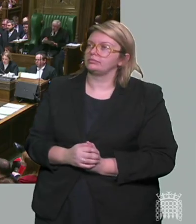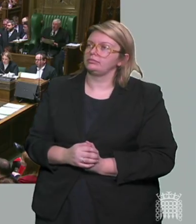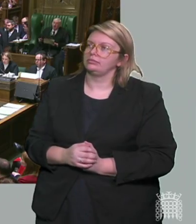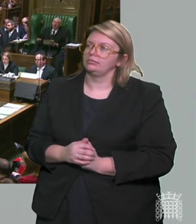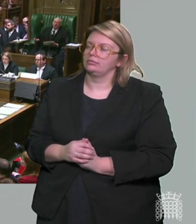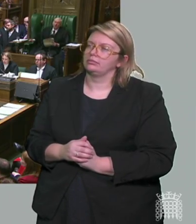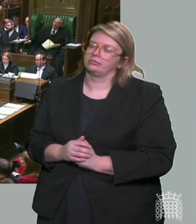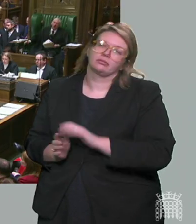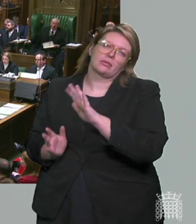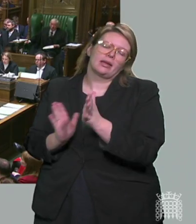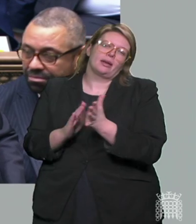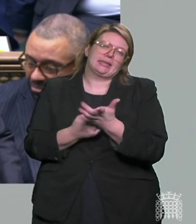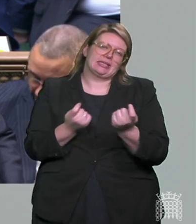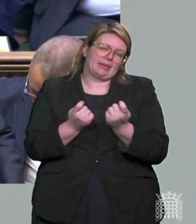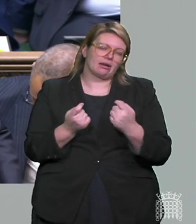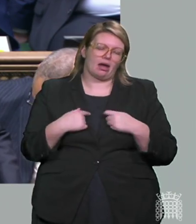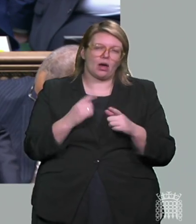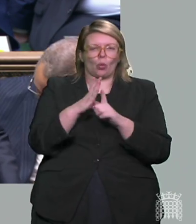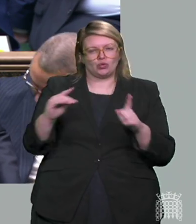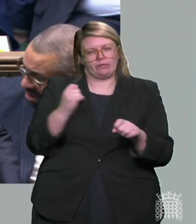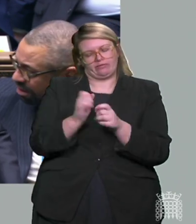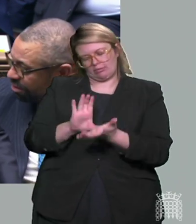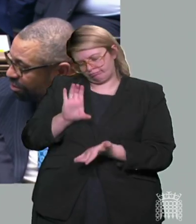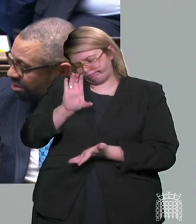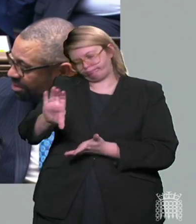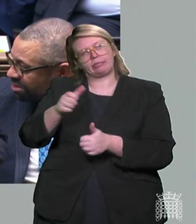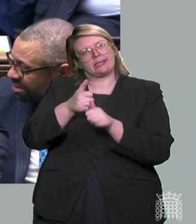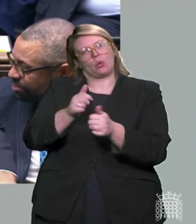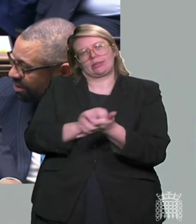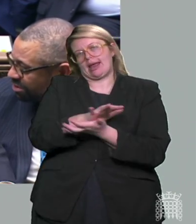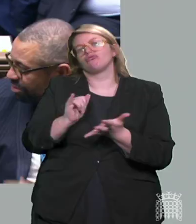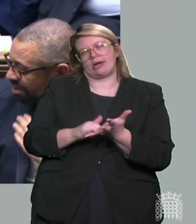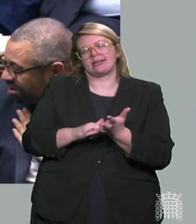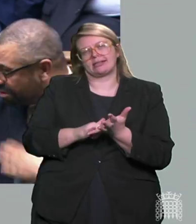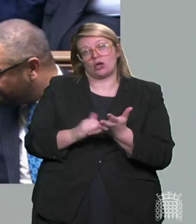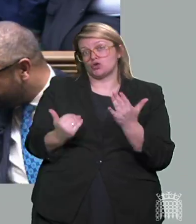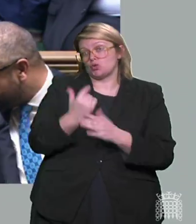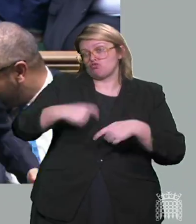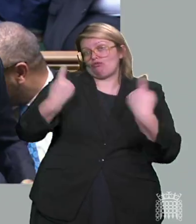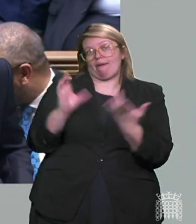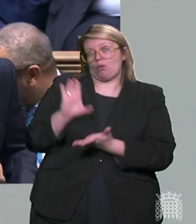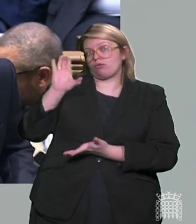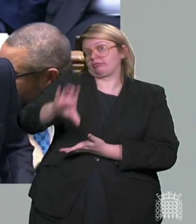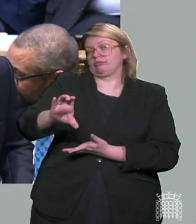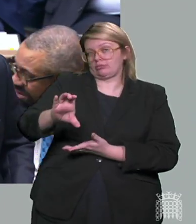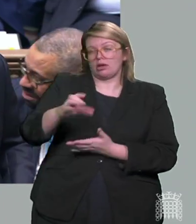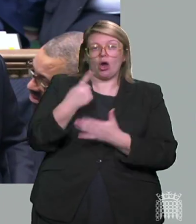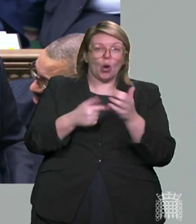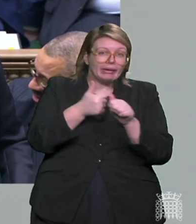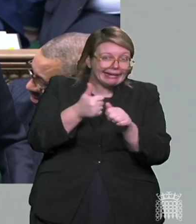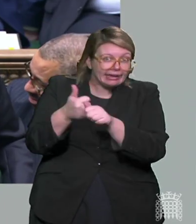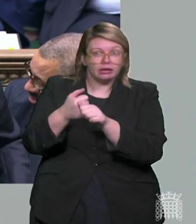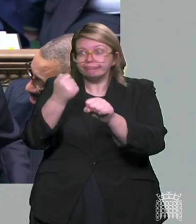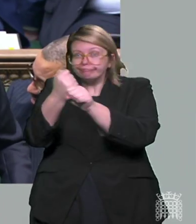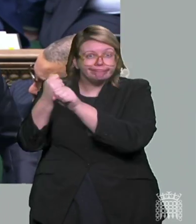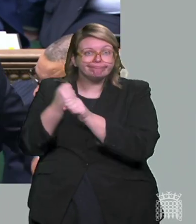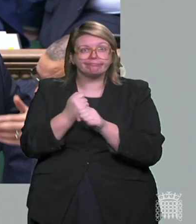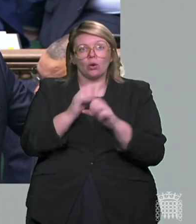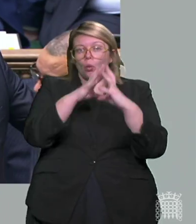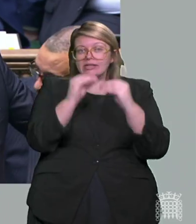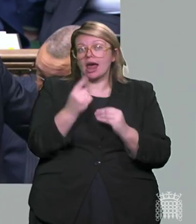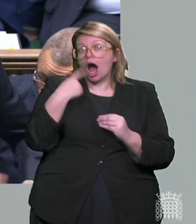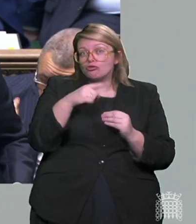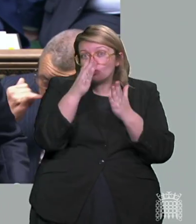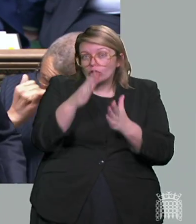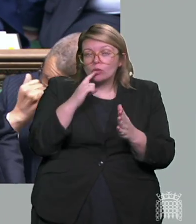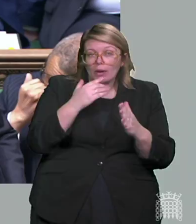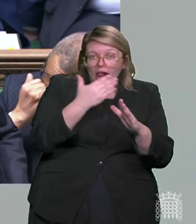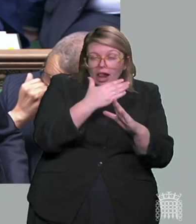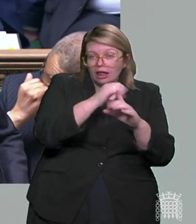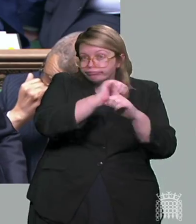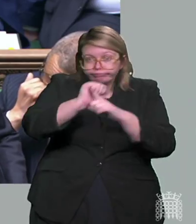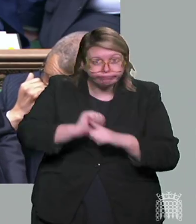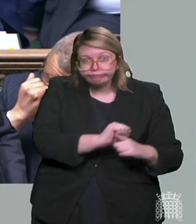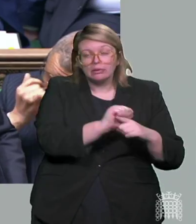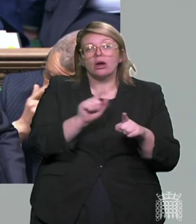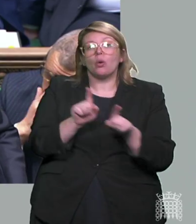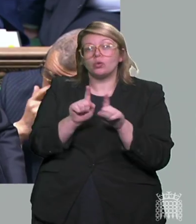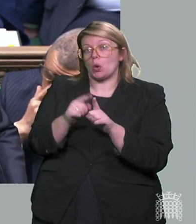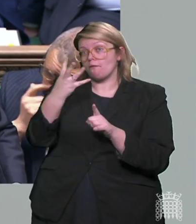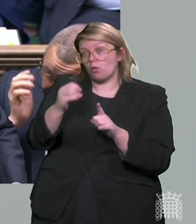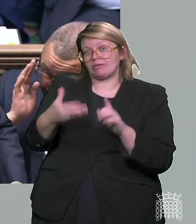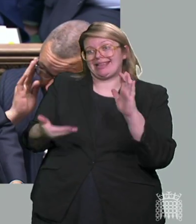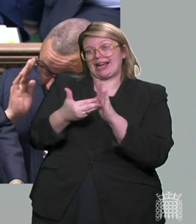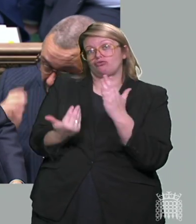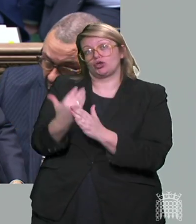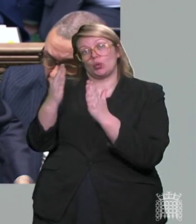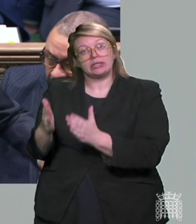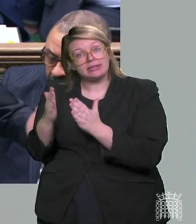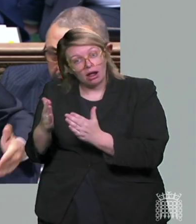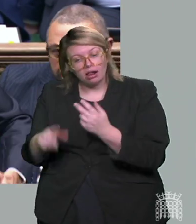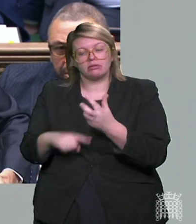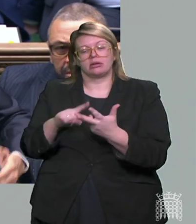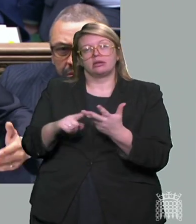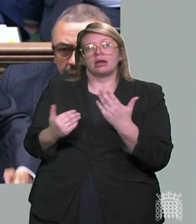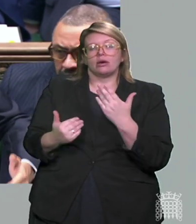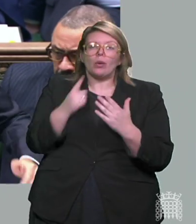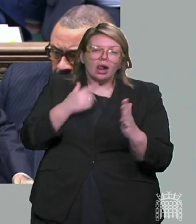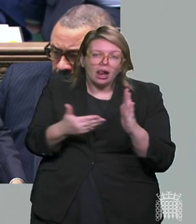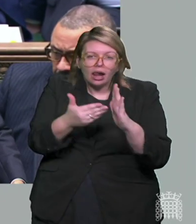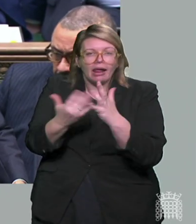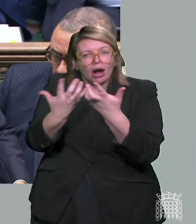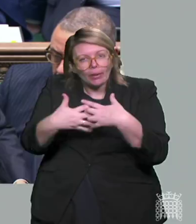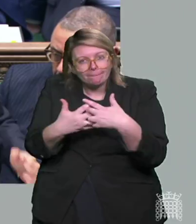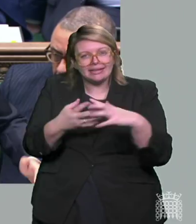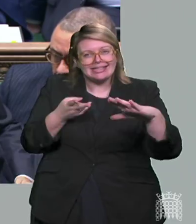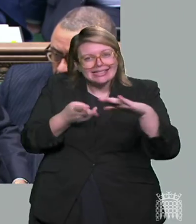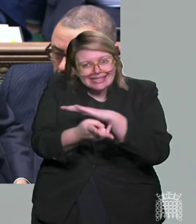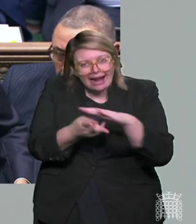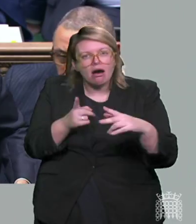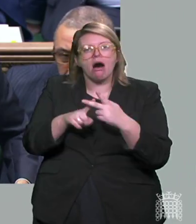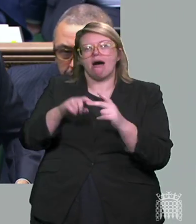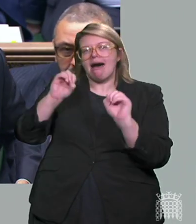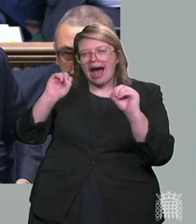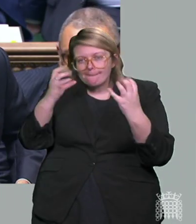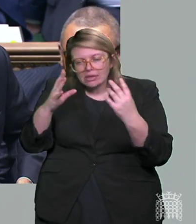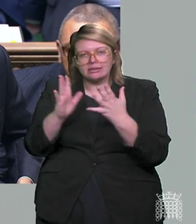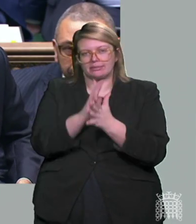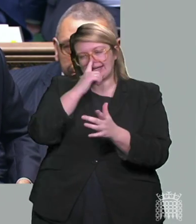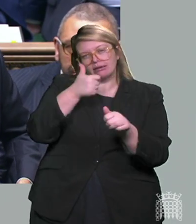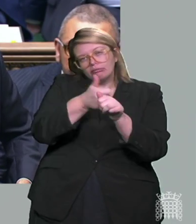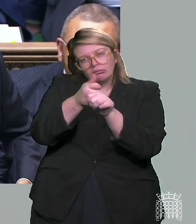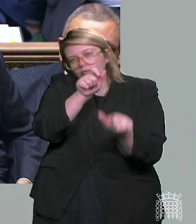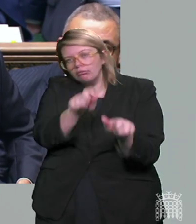I am proud that we are investing record sums into the NHS under this Government, including record sums into NHS capital, which are going on not only upgrading almost 100 hospitals and developing 40 large-scale developments, as the right honourable Gentleman knows, but investing in more scanners and more ambulances across the board so that we can deliver vital care to people.